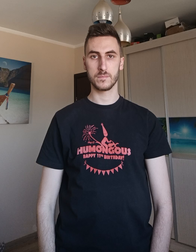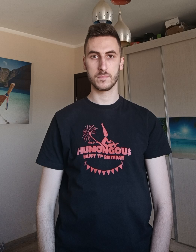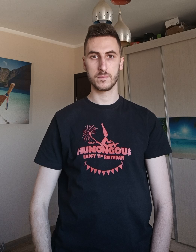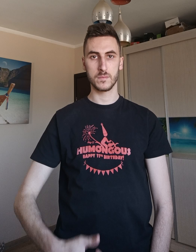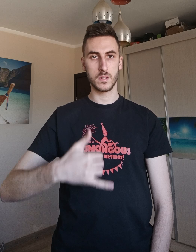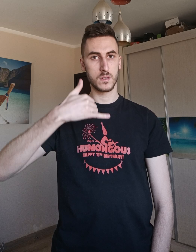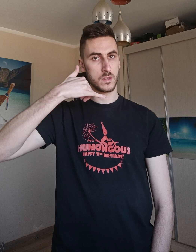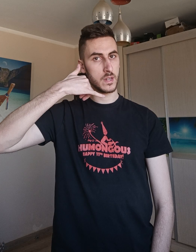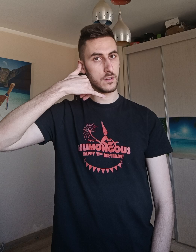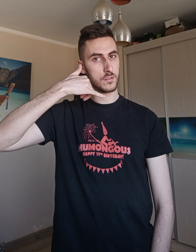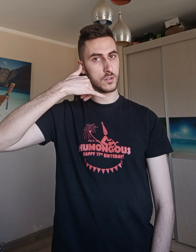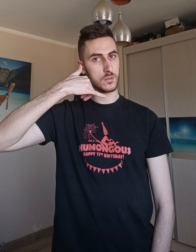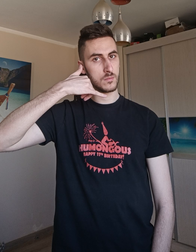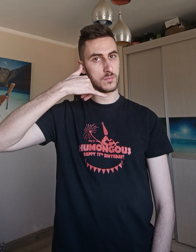טלפון